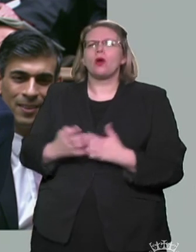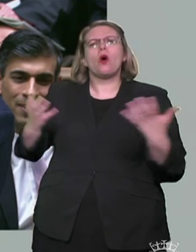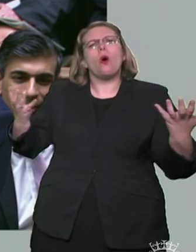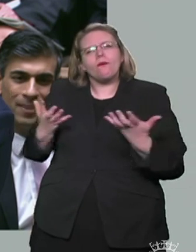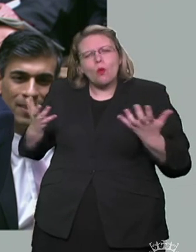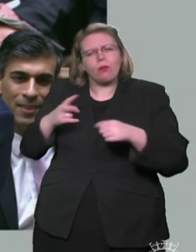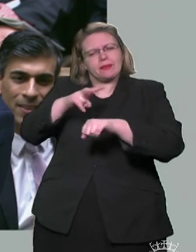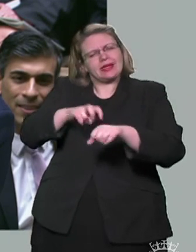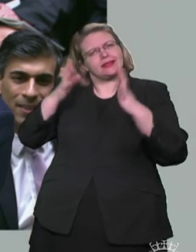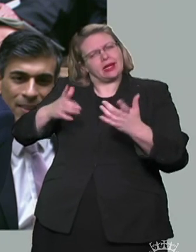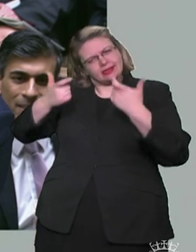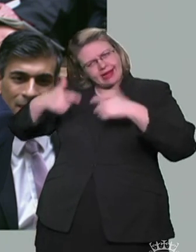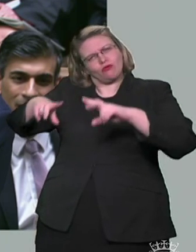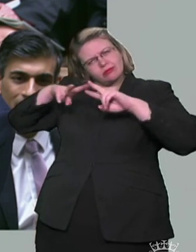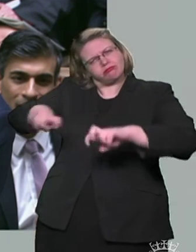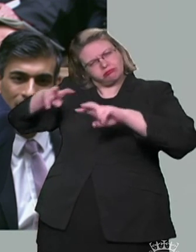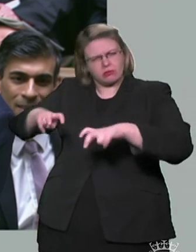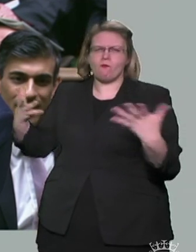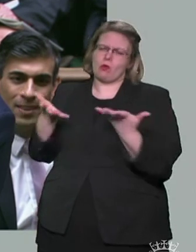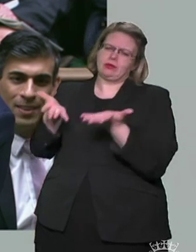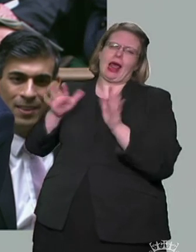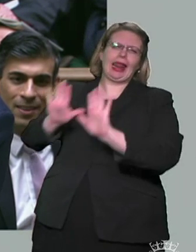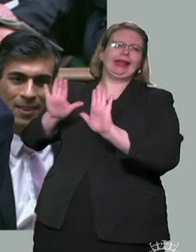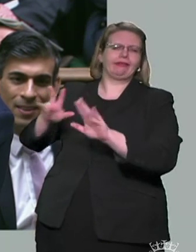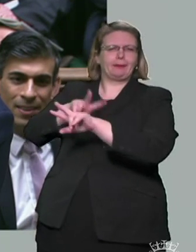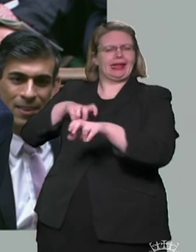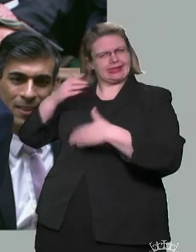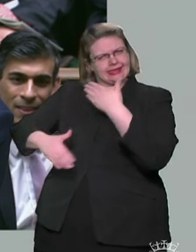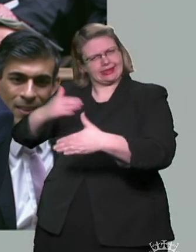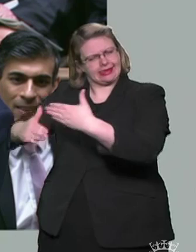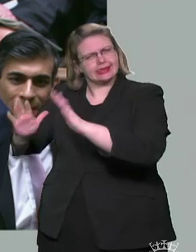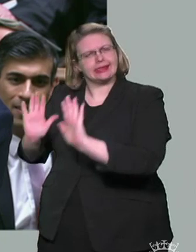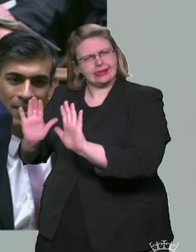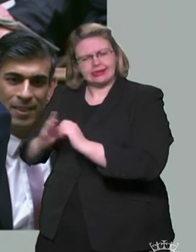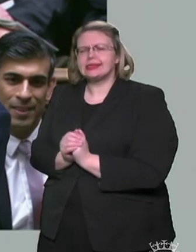It was only a week or so ago when he said that I should not resign.